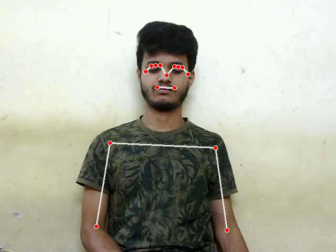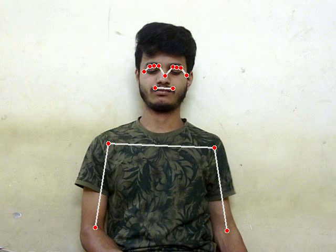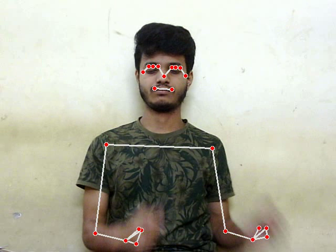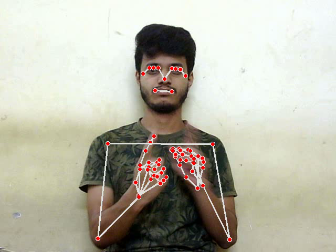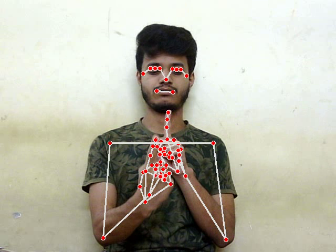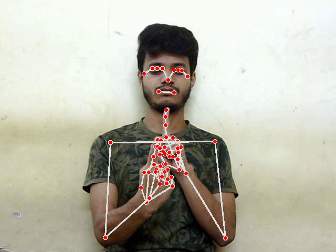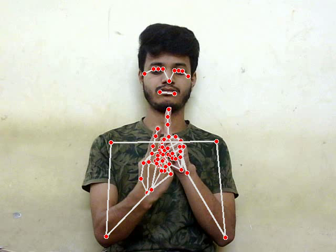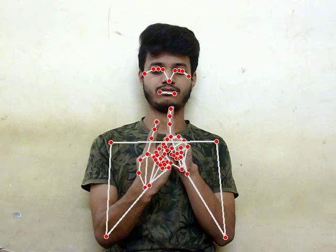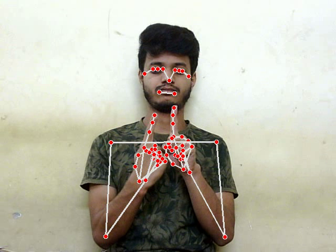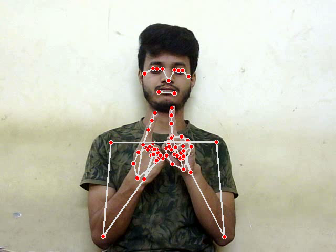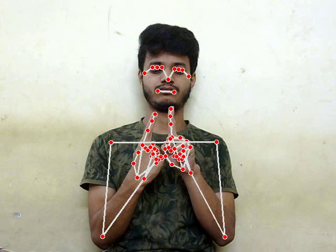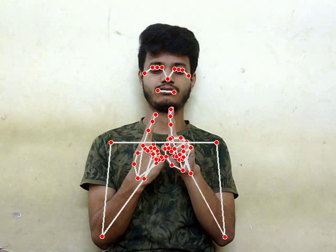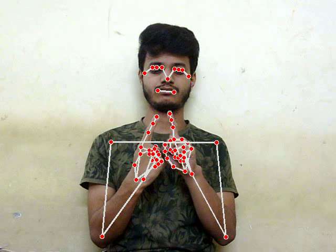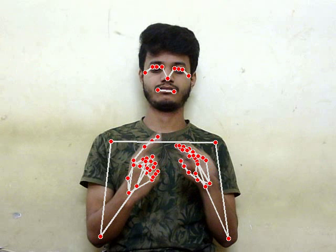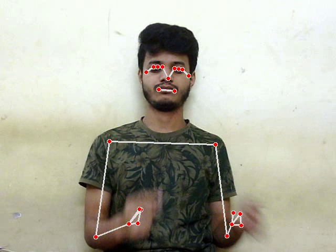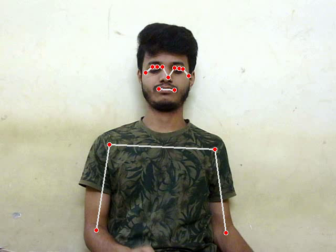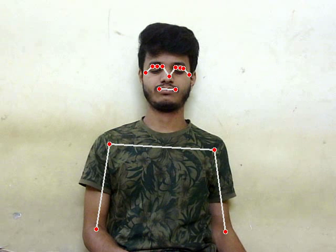meet